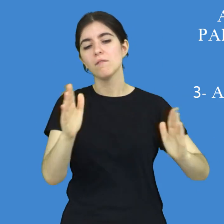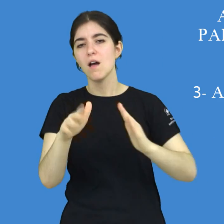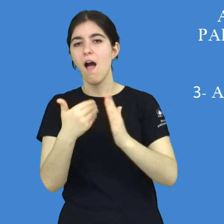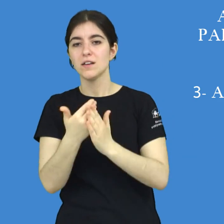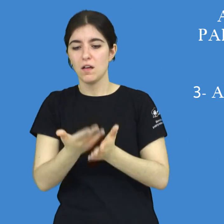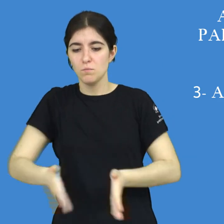hasta